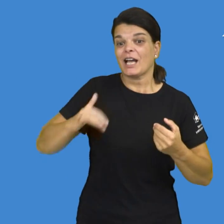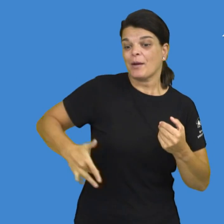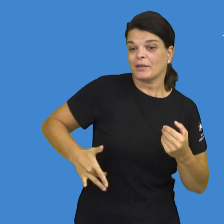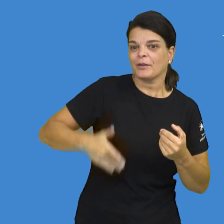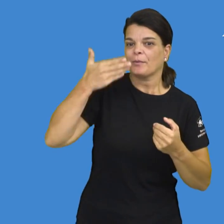hígado